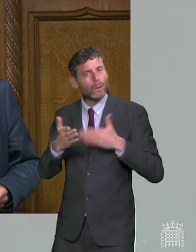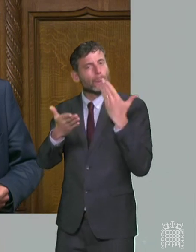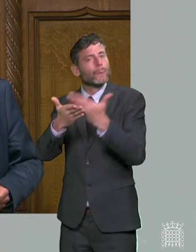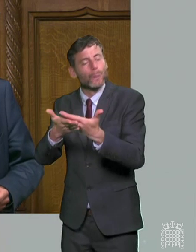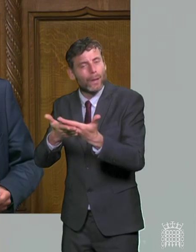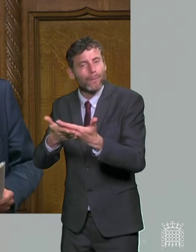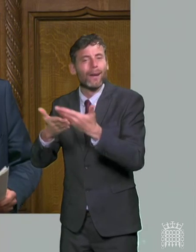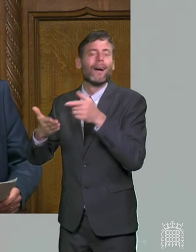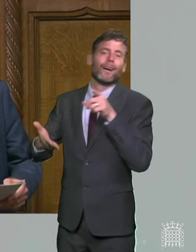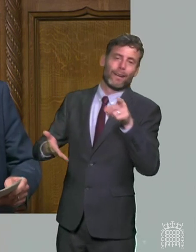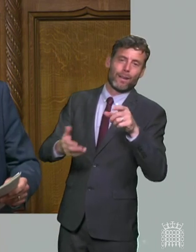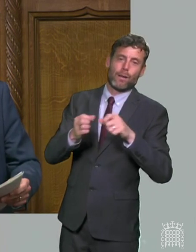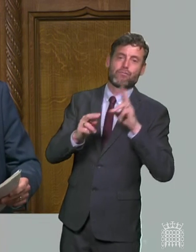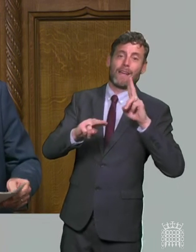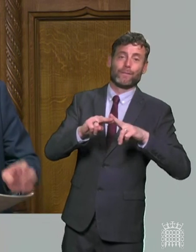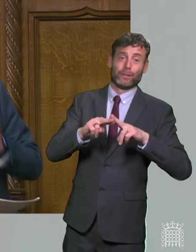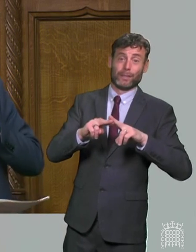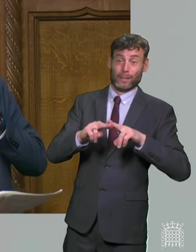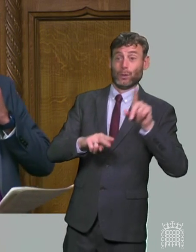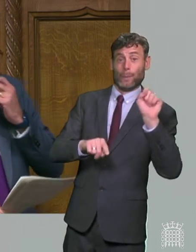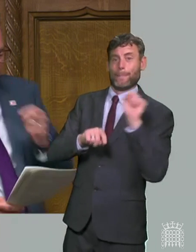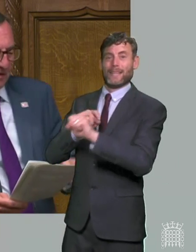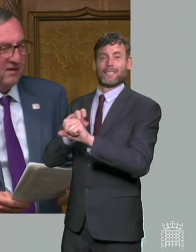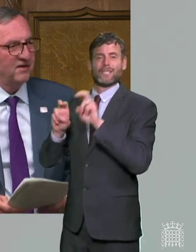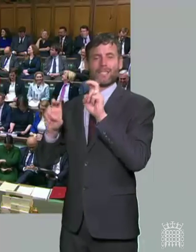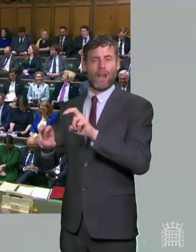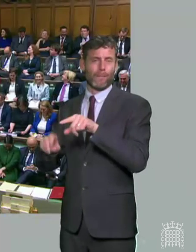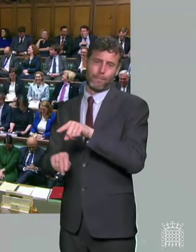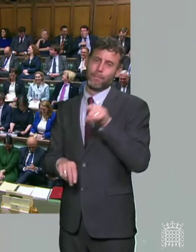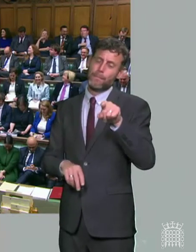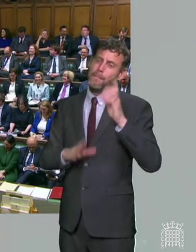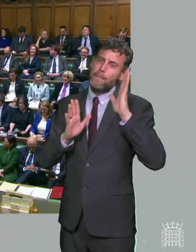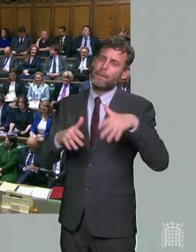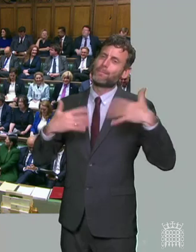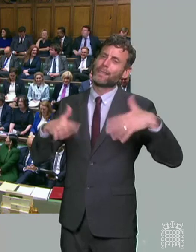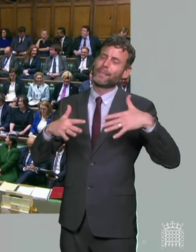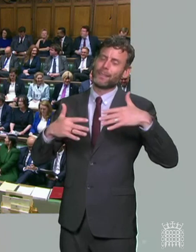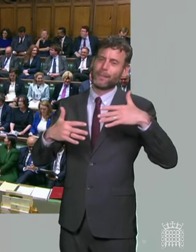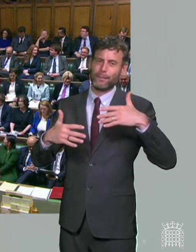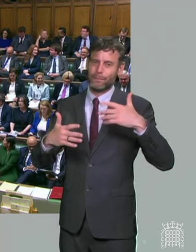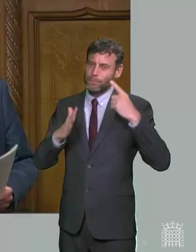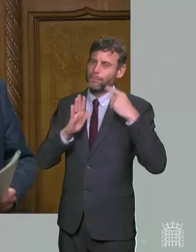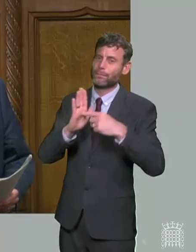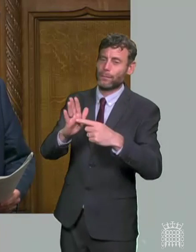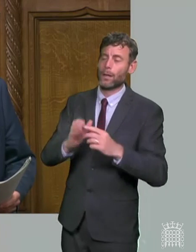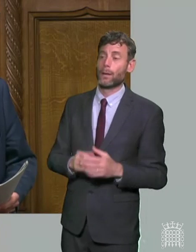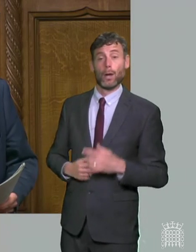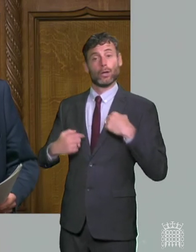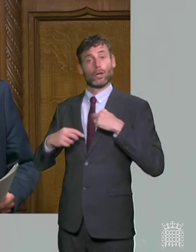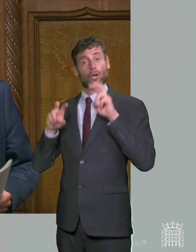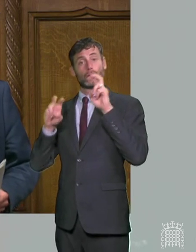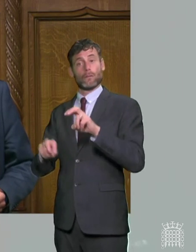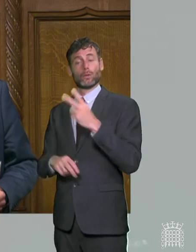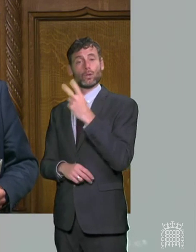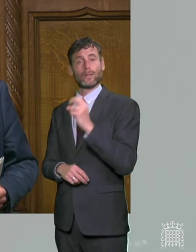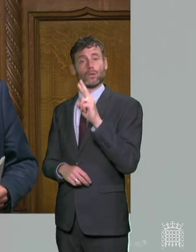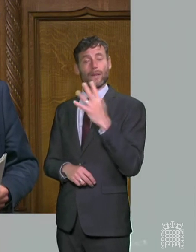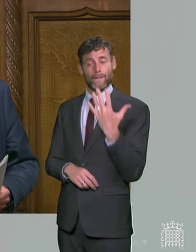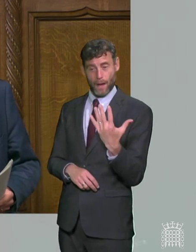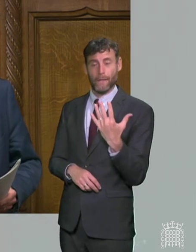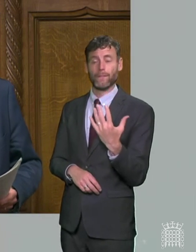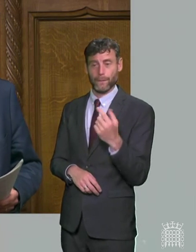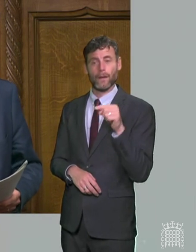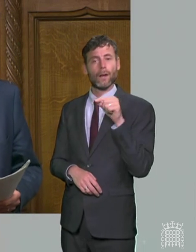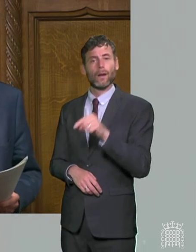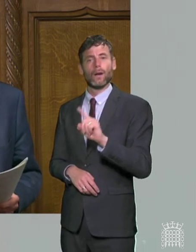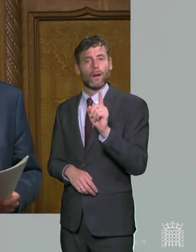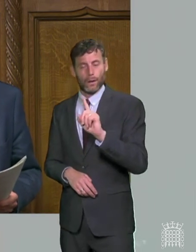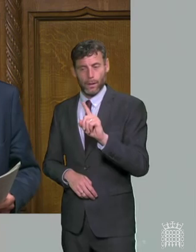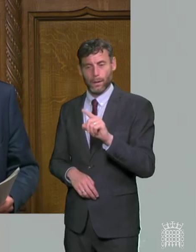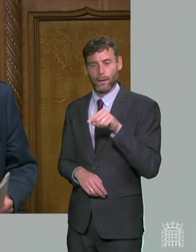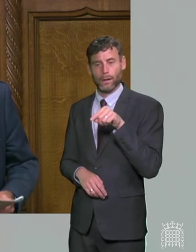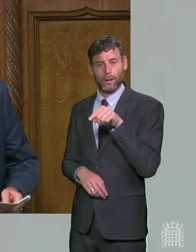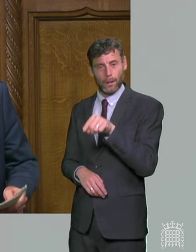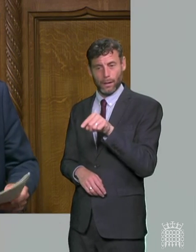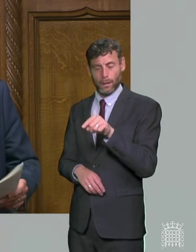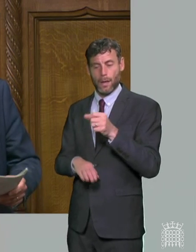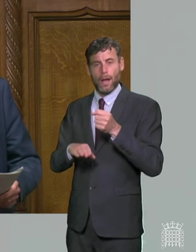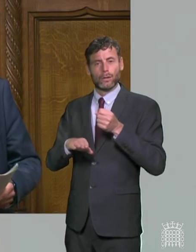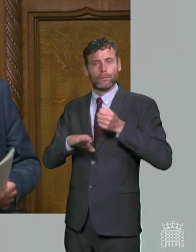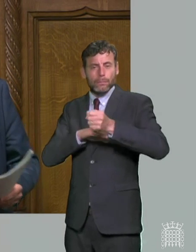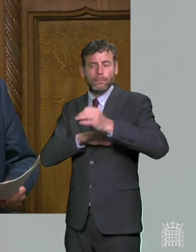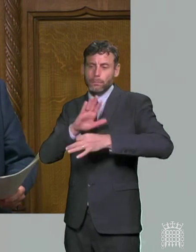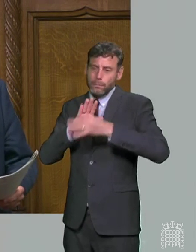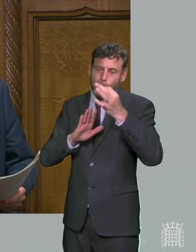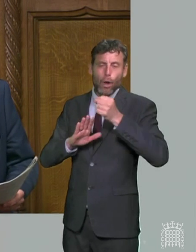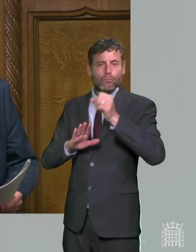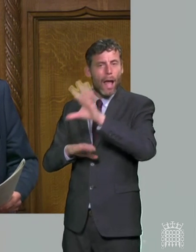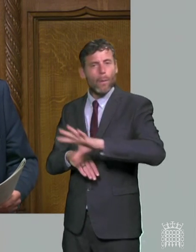Bradford must really be extraordinary to have beaten us.In 2025, Durham will celebrate the bicentenary of the Stockton and Darlington passenger railway, which of course will distract people from Bradford.